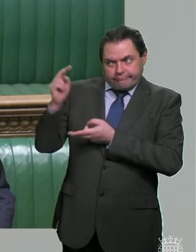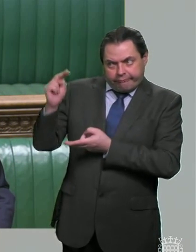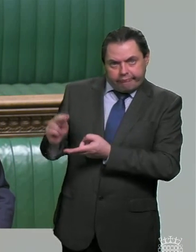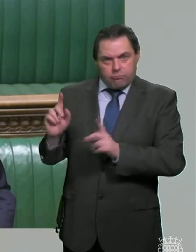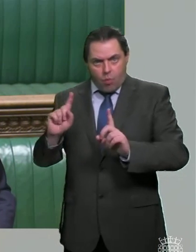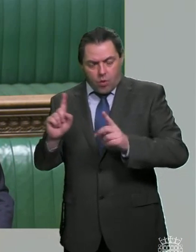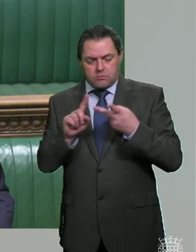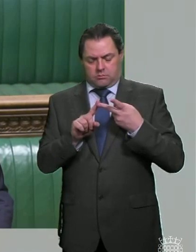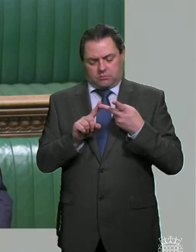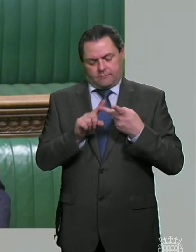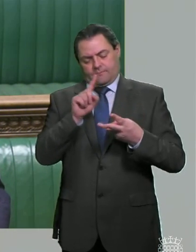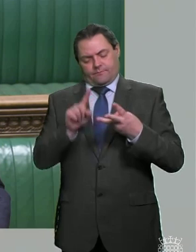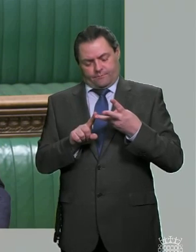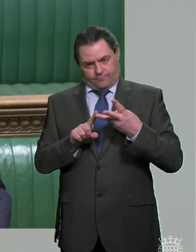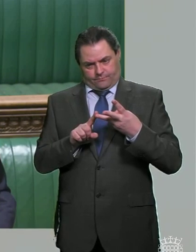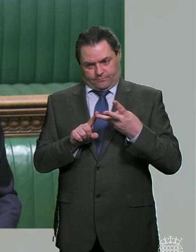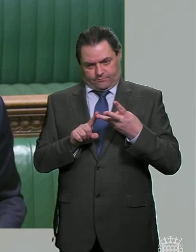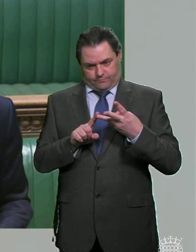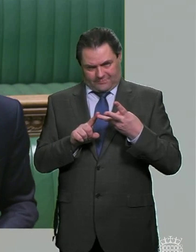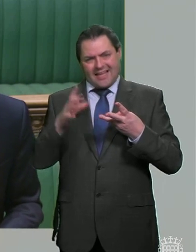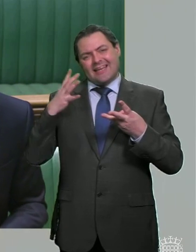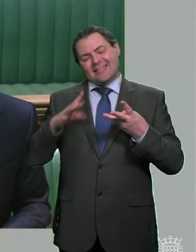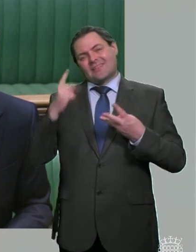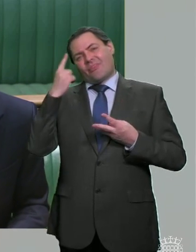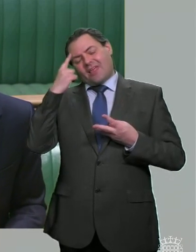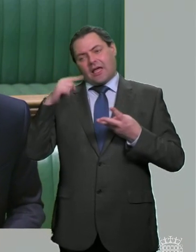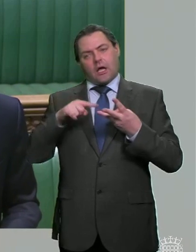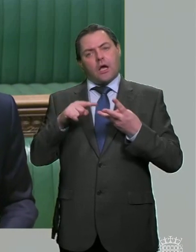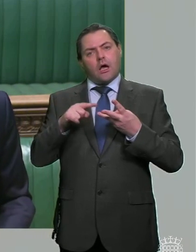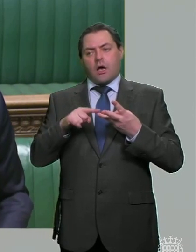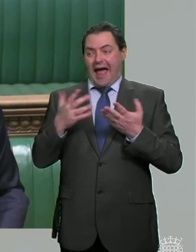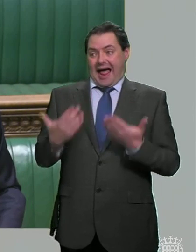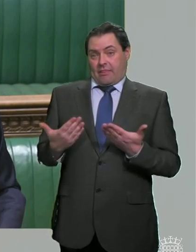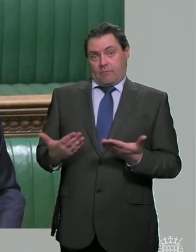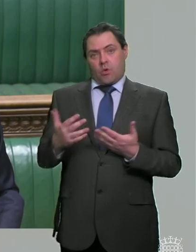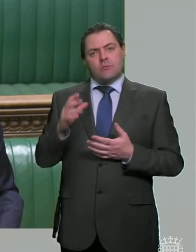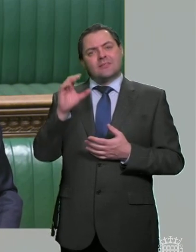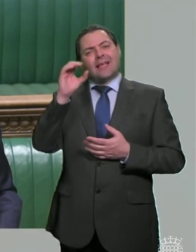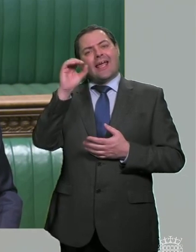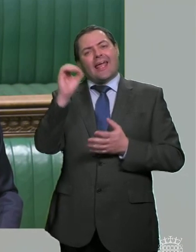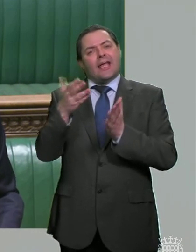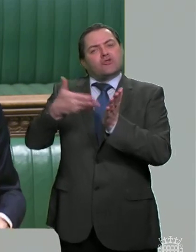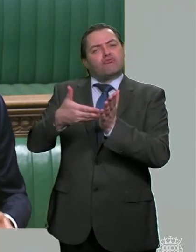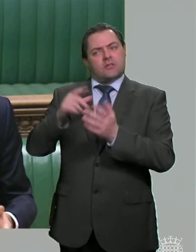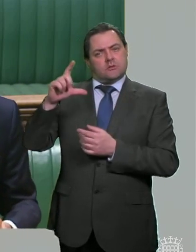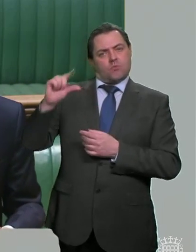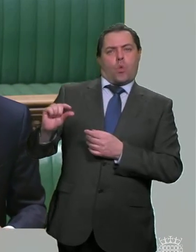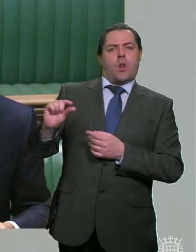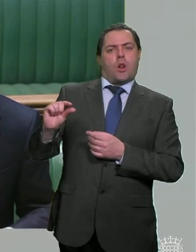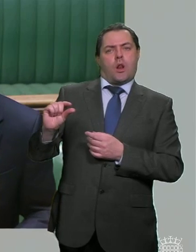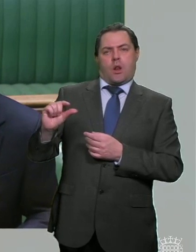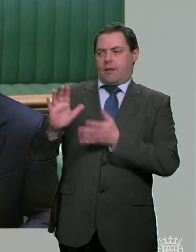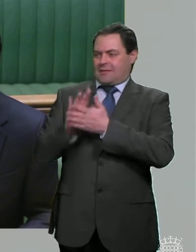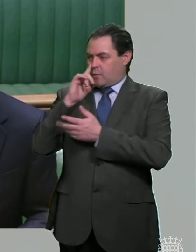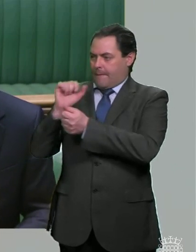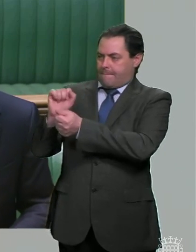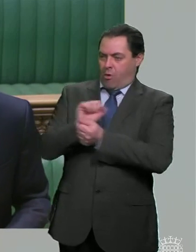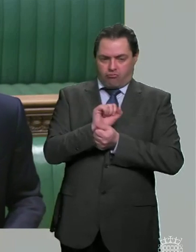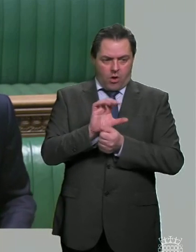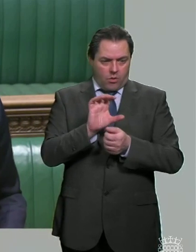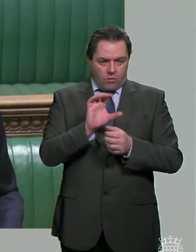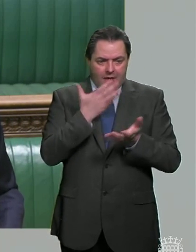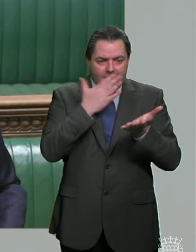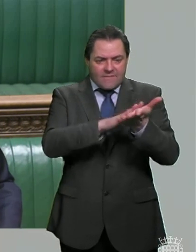Thirdly, it is sensible to take advantage of lower interest rates to invest in capital projects that can drive our future growth.